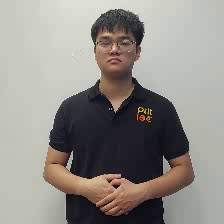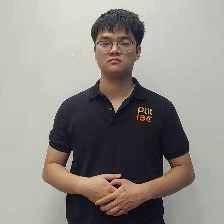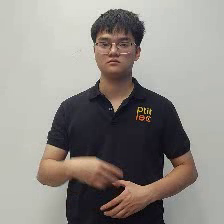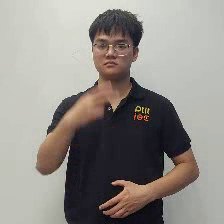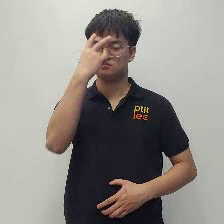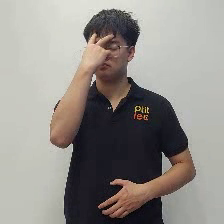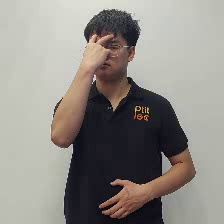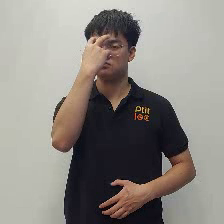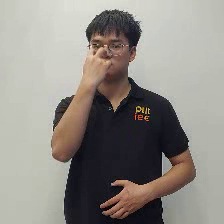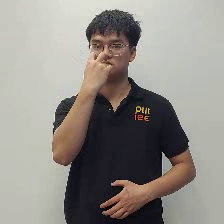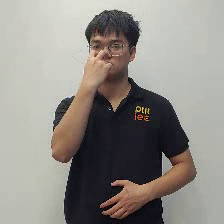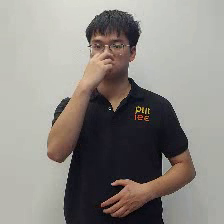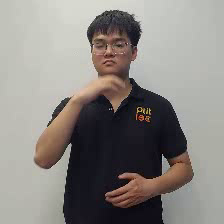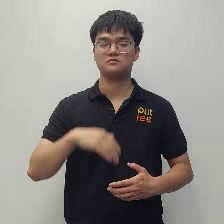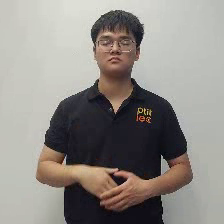Khóc